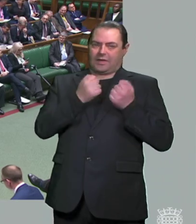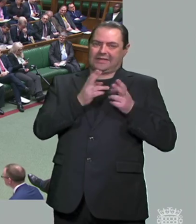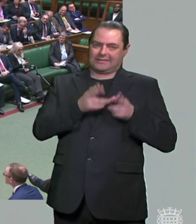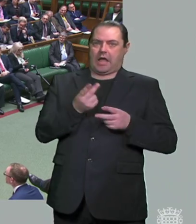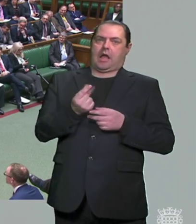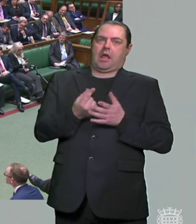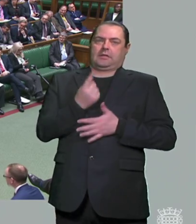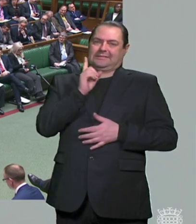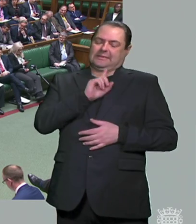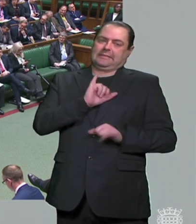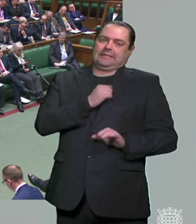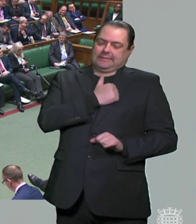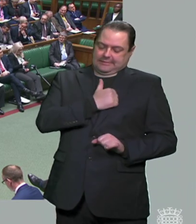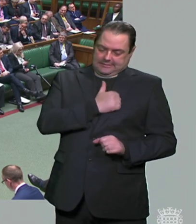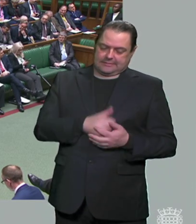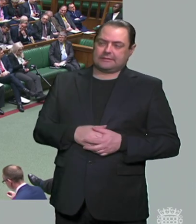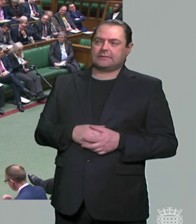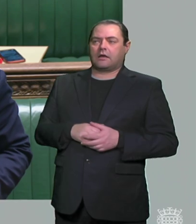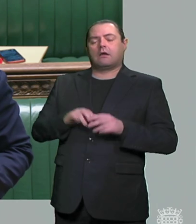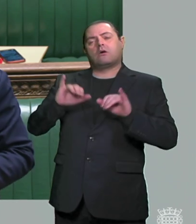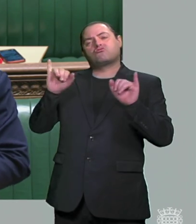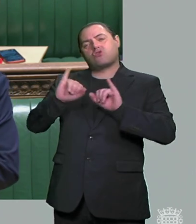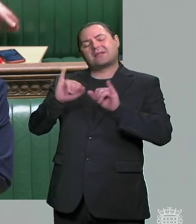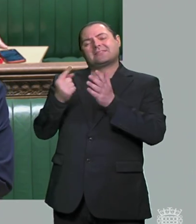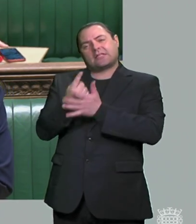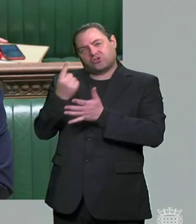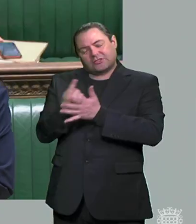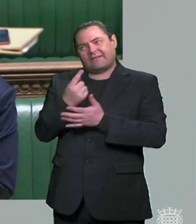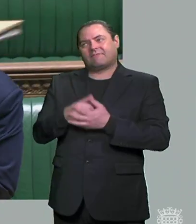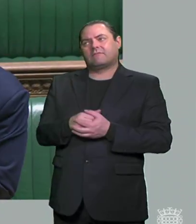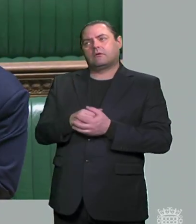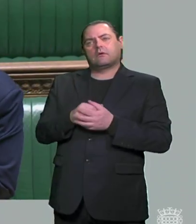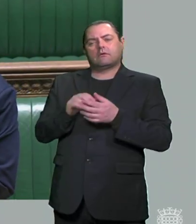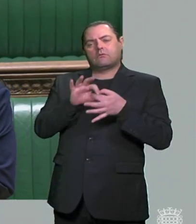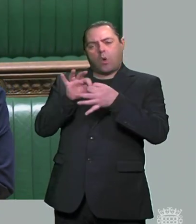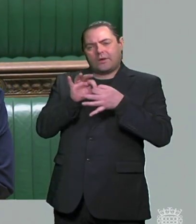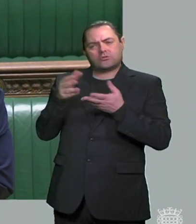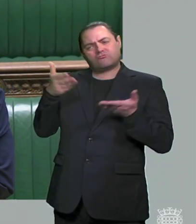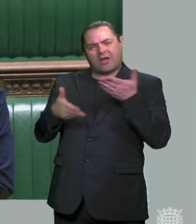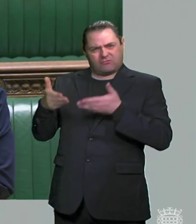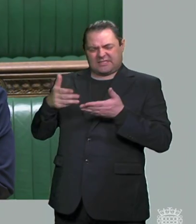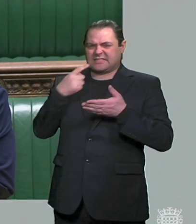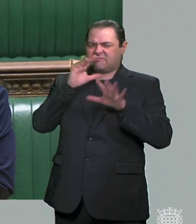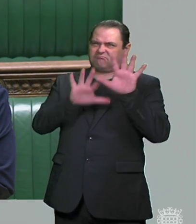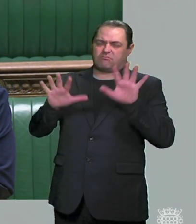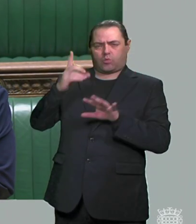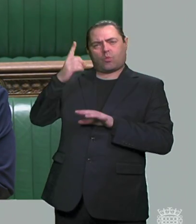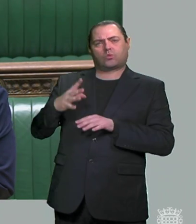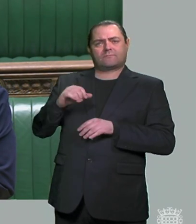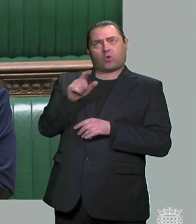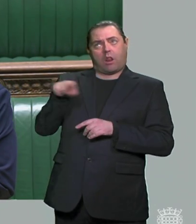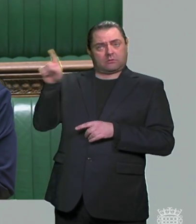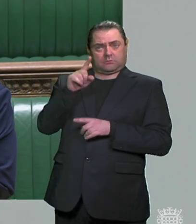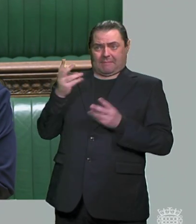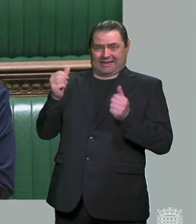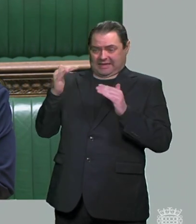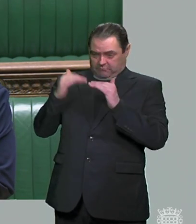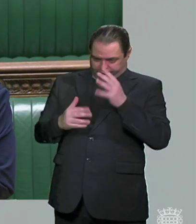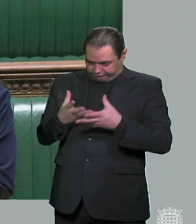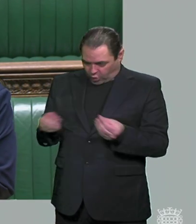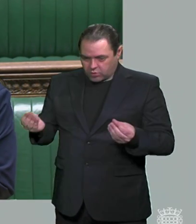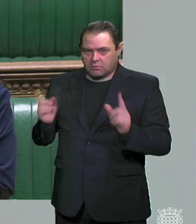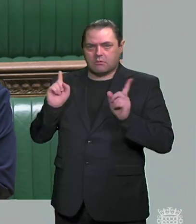According to the Together Through This Crisis initiative, which is a coalition of charities, almost a quarter of people across the country regularly run out of money for essentials.